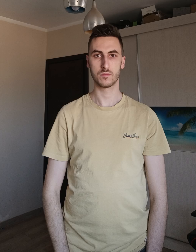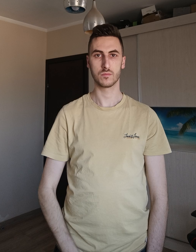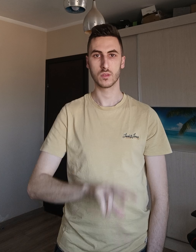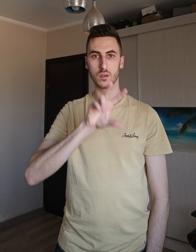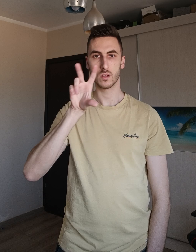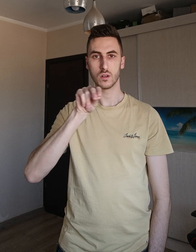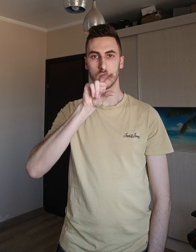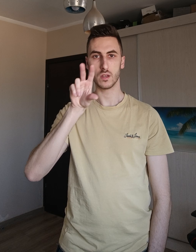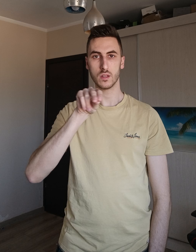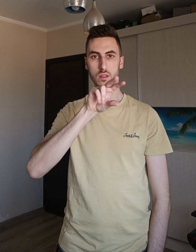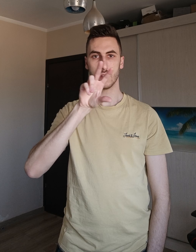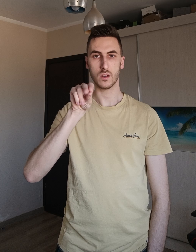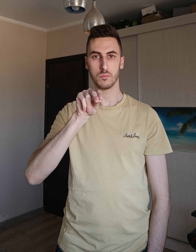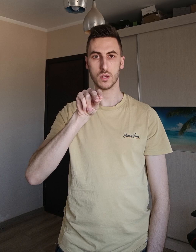לדבר